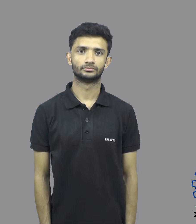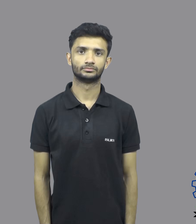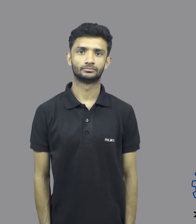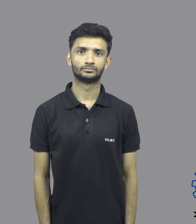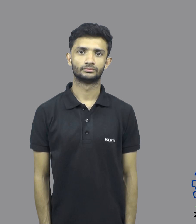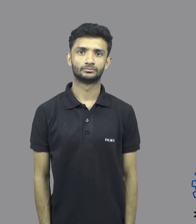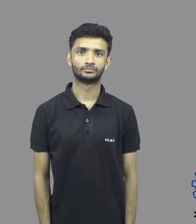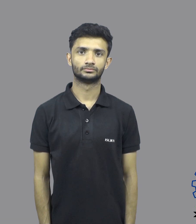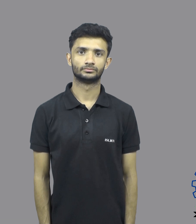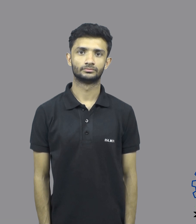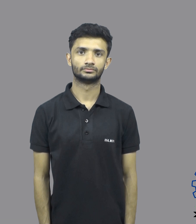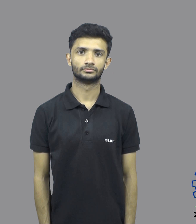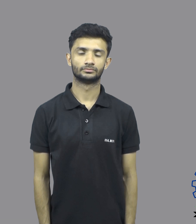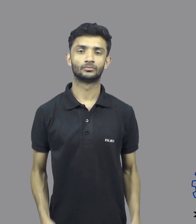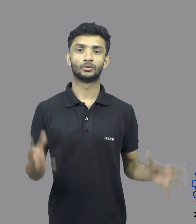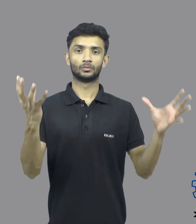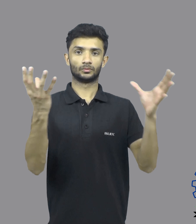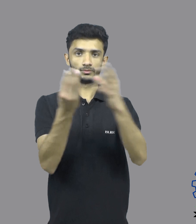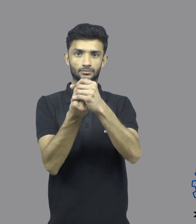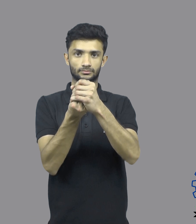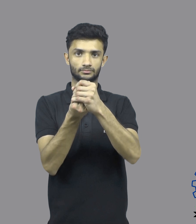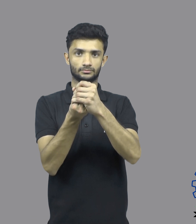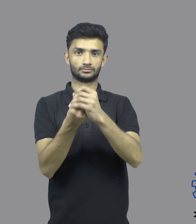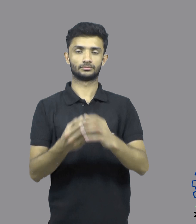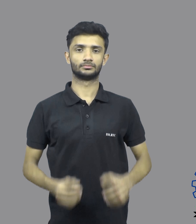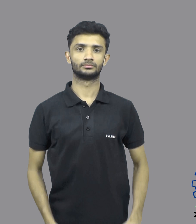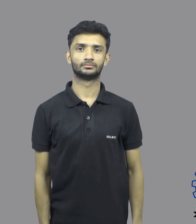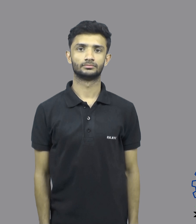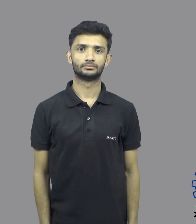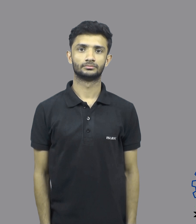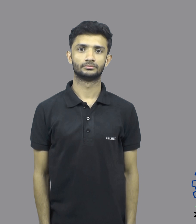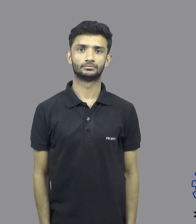Combine Merge